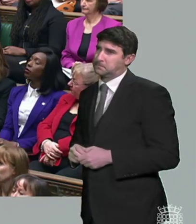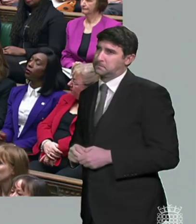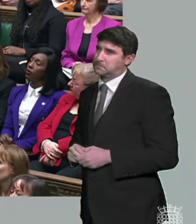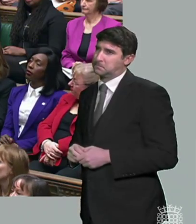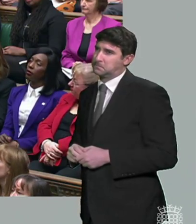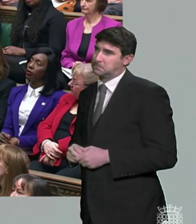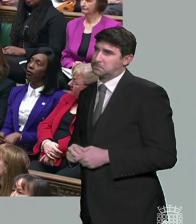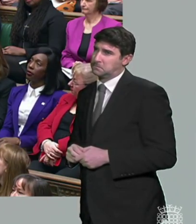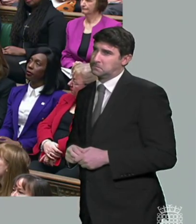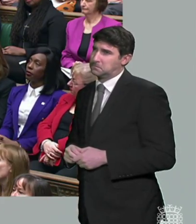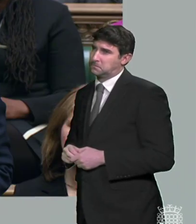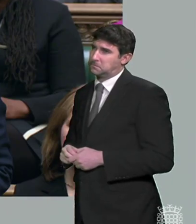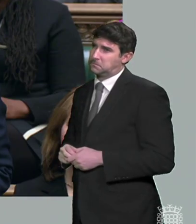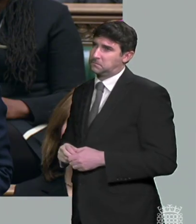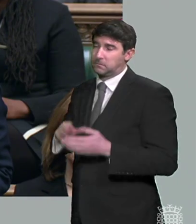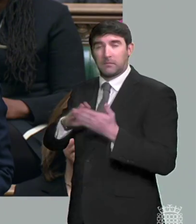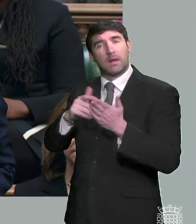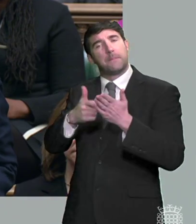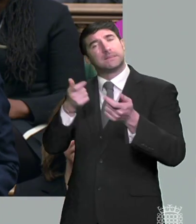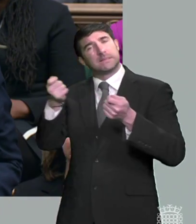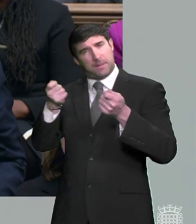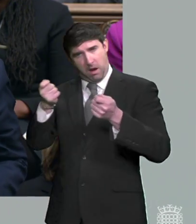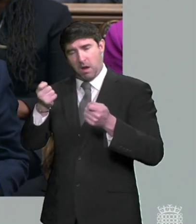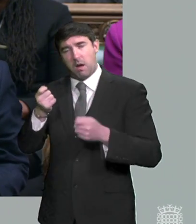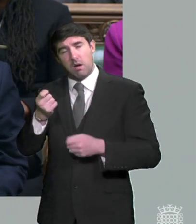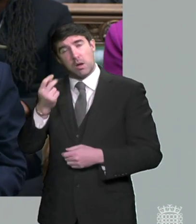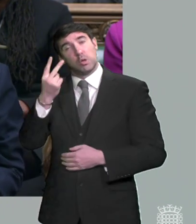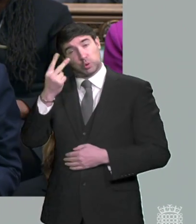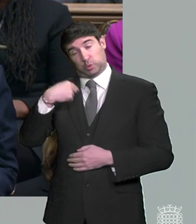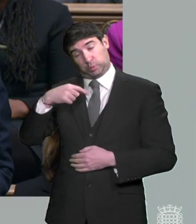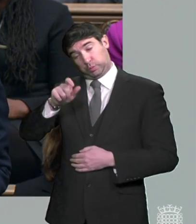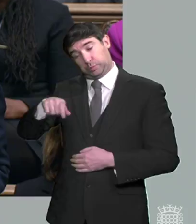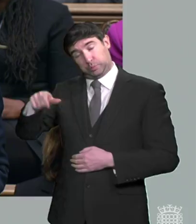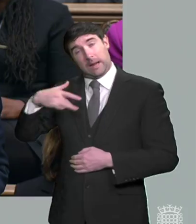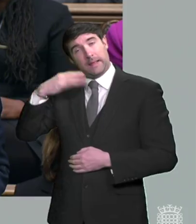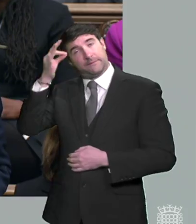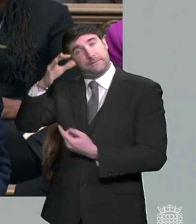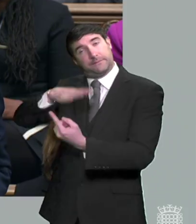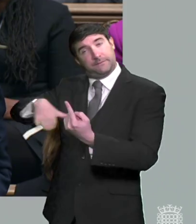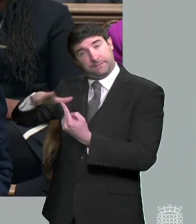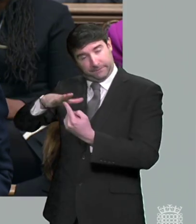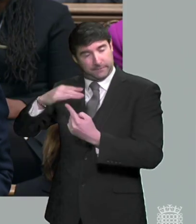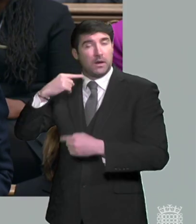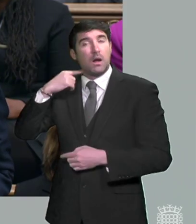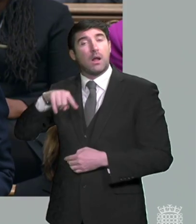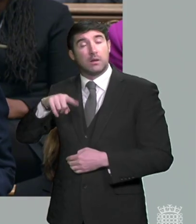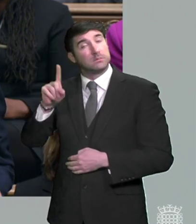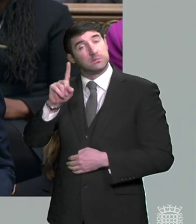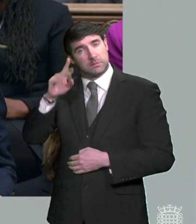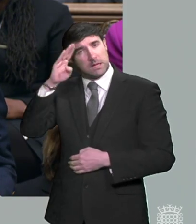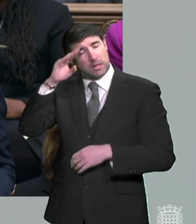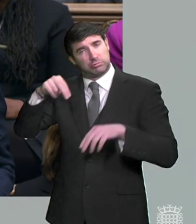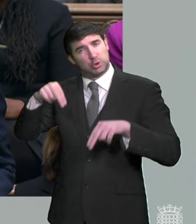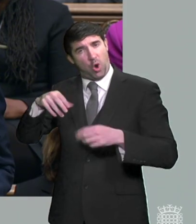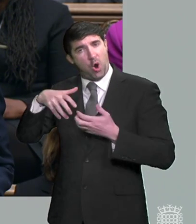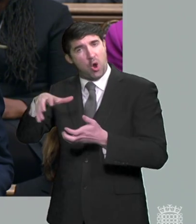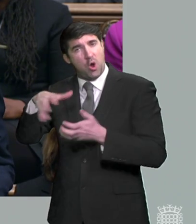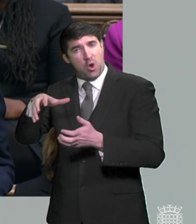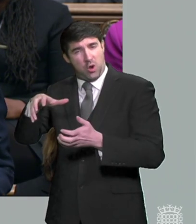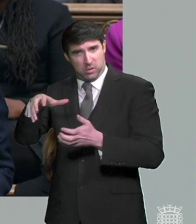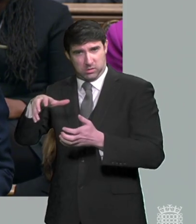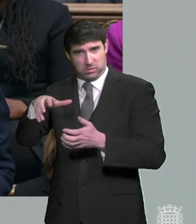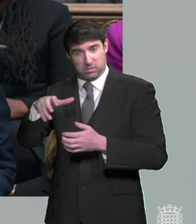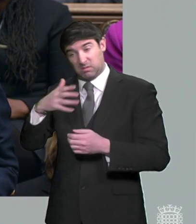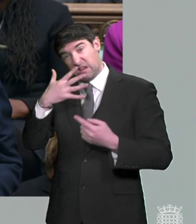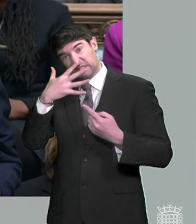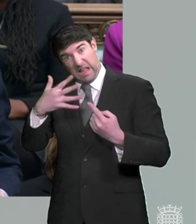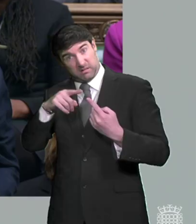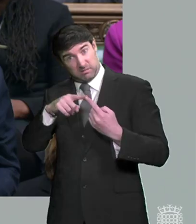During a period of 12 months, two of my constituents—a 10-year-old boy and a senior citizen—lost their lives after being attacked by dangerous dogs.